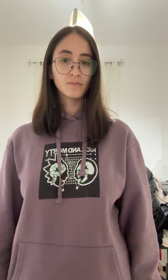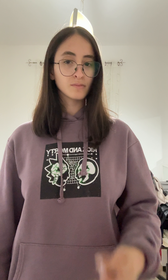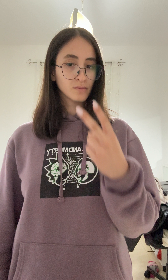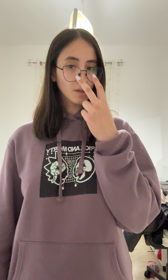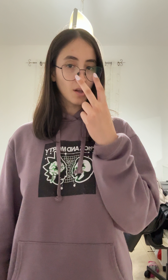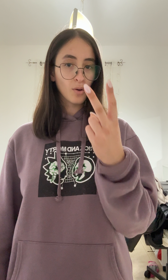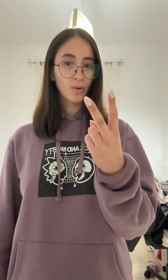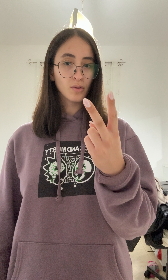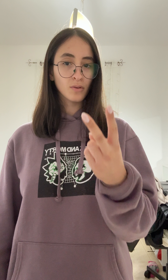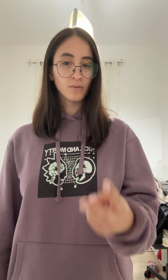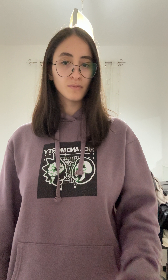לראות